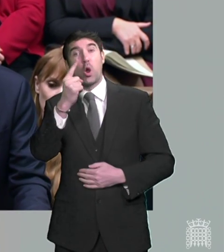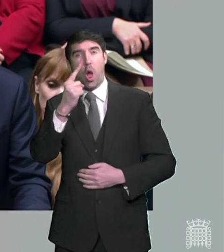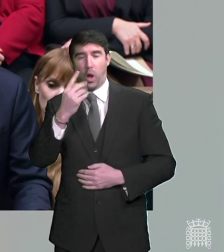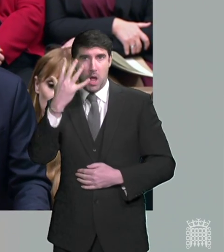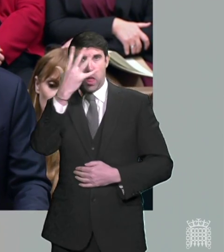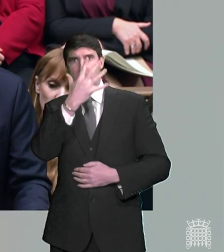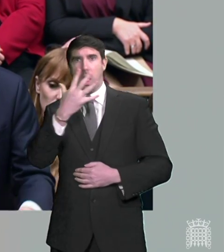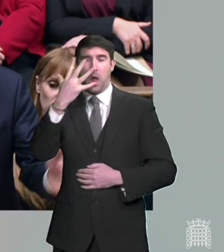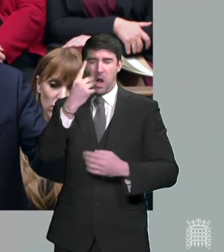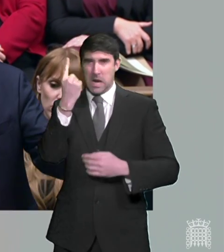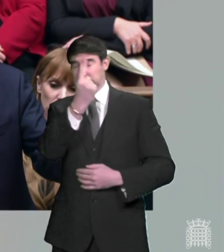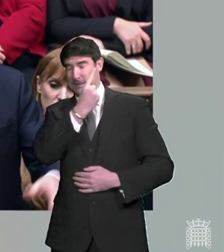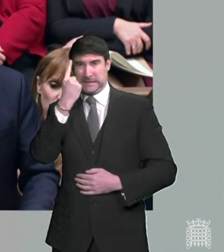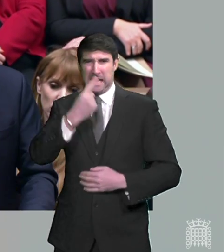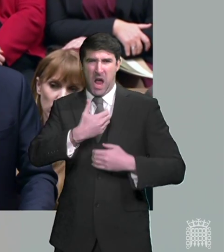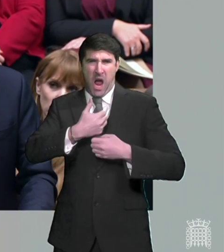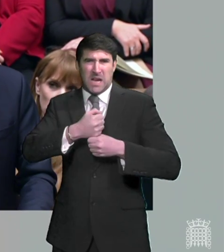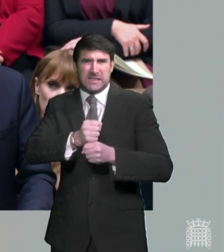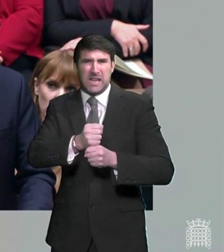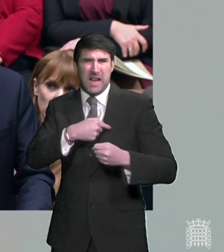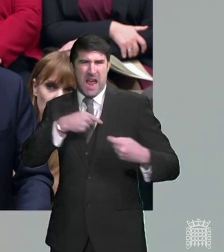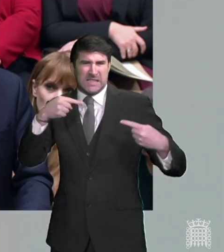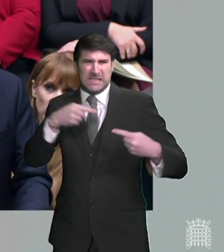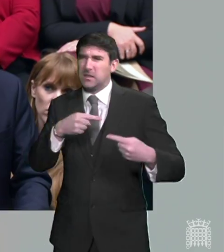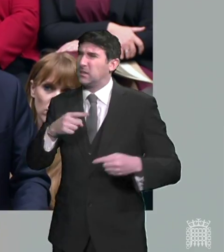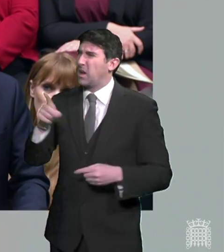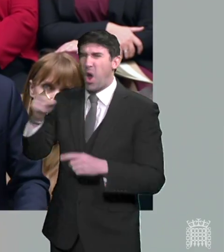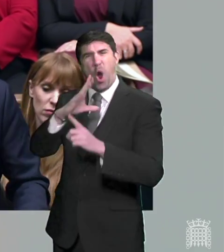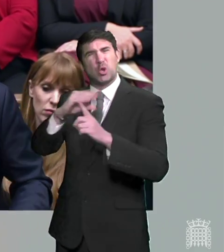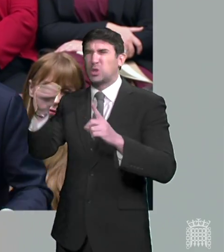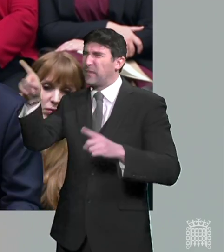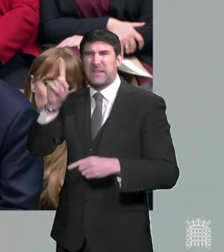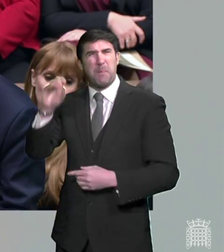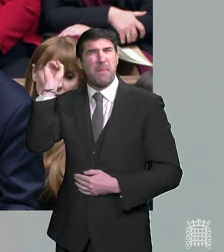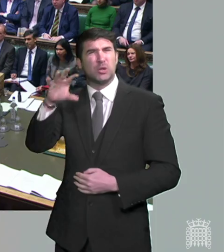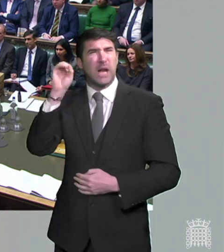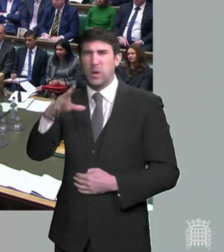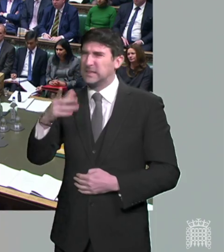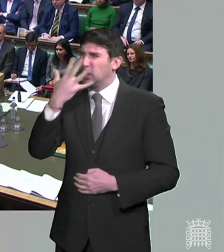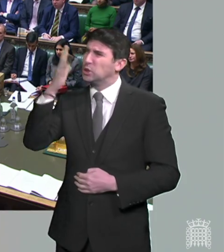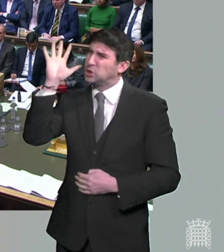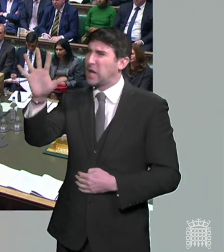I am talking about a heart attack and Conservative Members are shouting—this is your constituent.